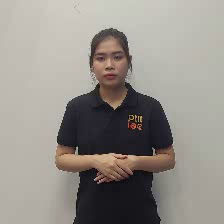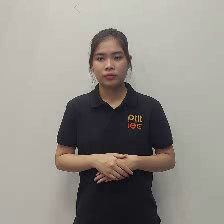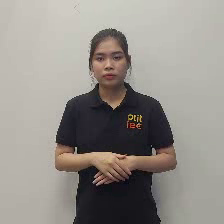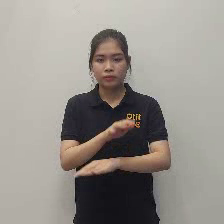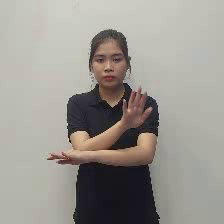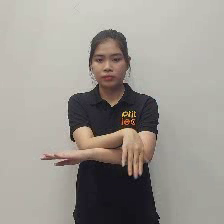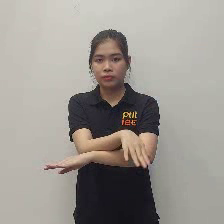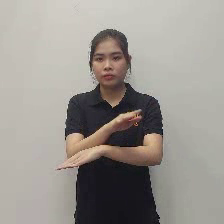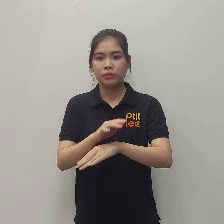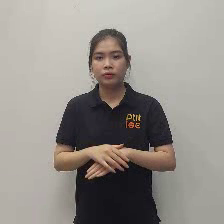Chiều